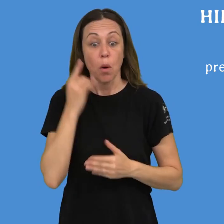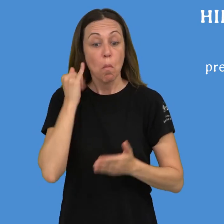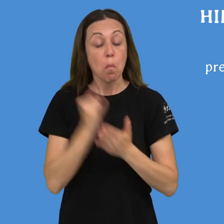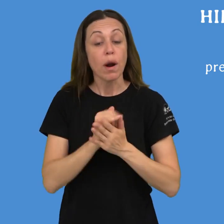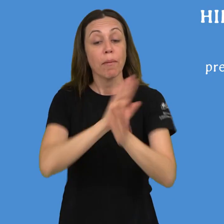probar